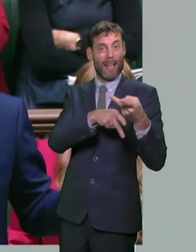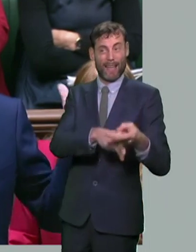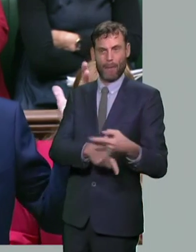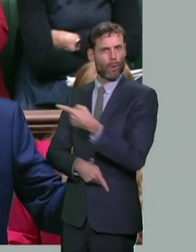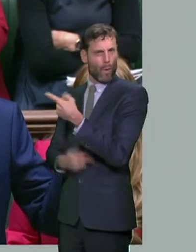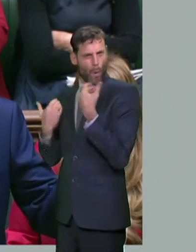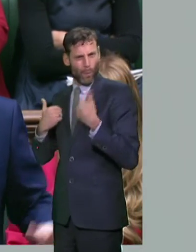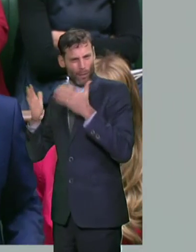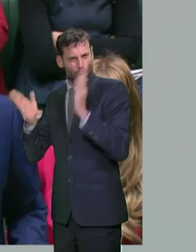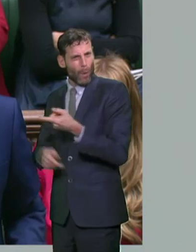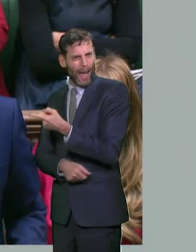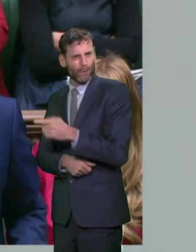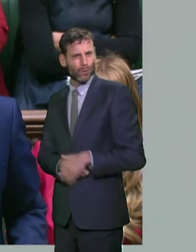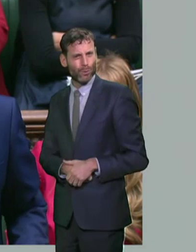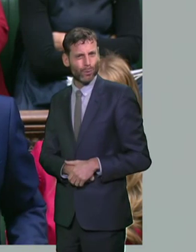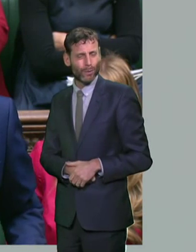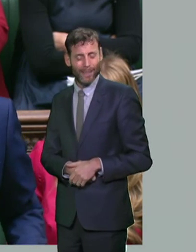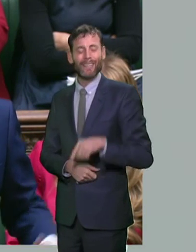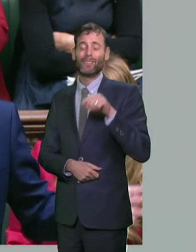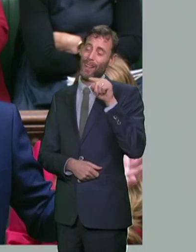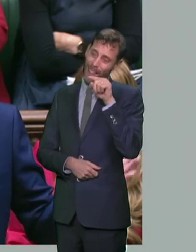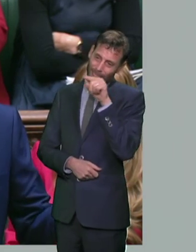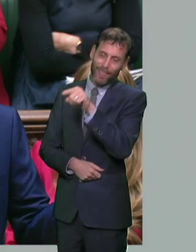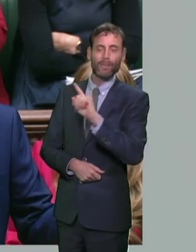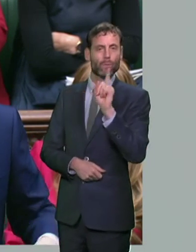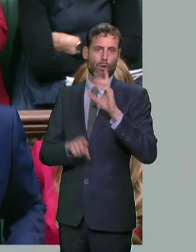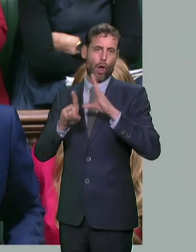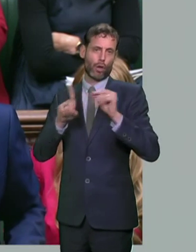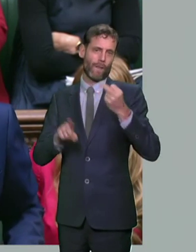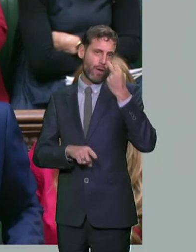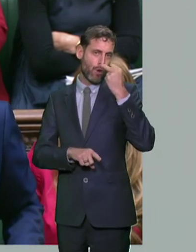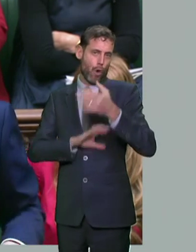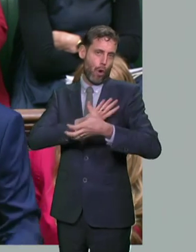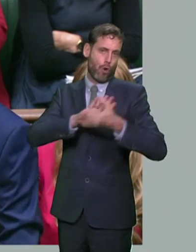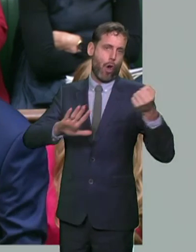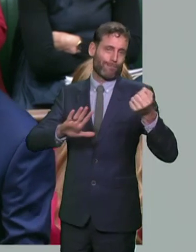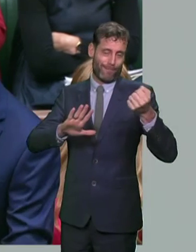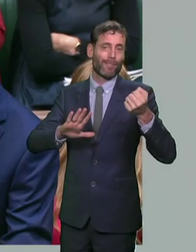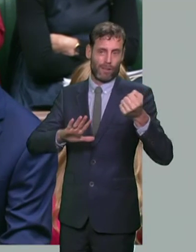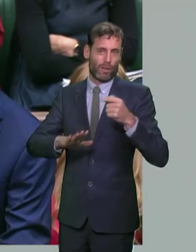It is a classic con game—a Covent Garden pickpocketing operation.